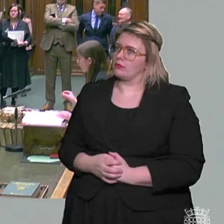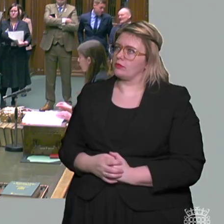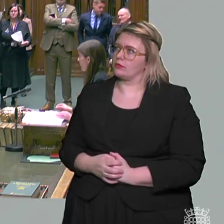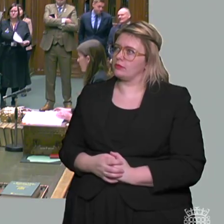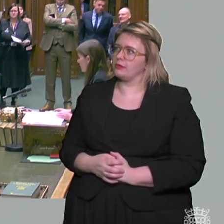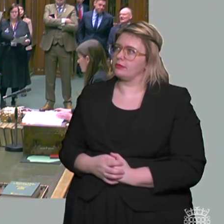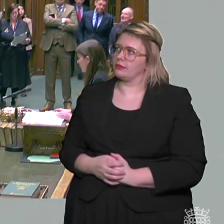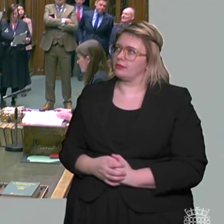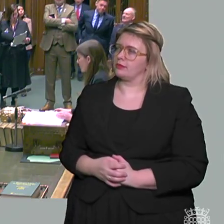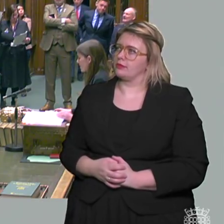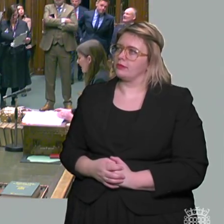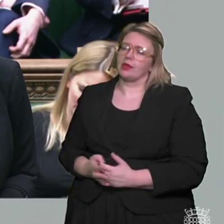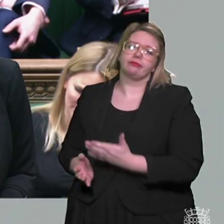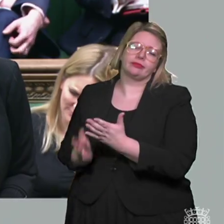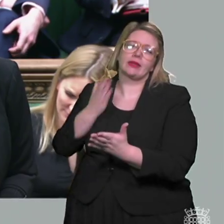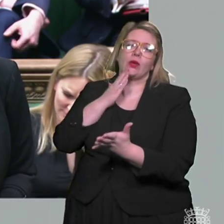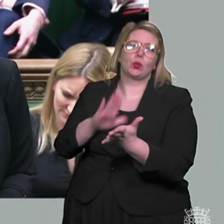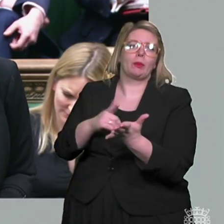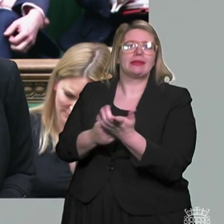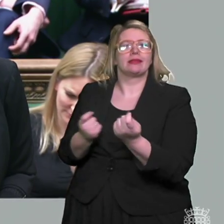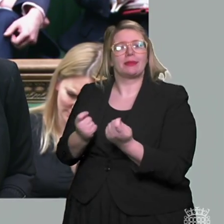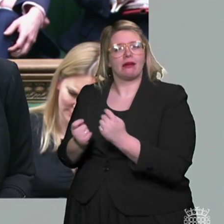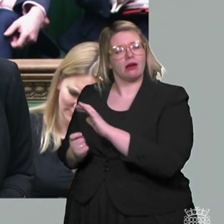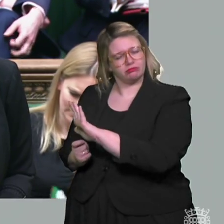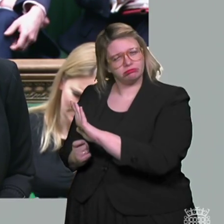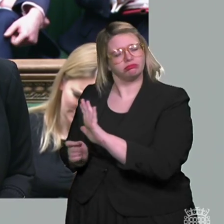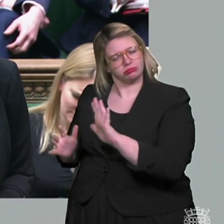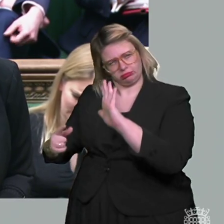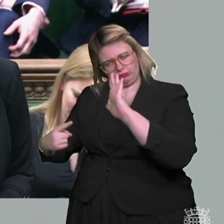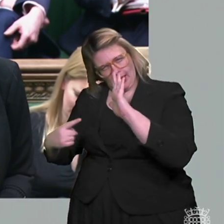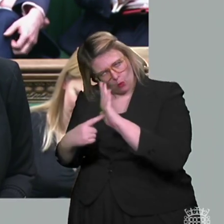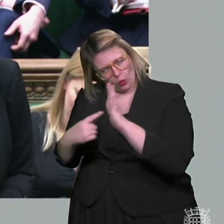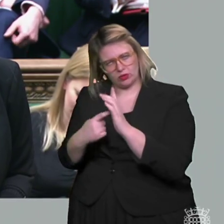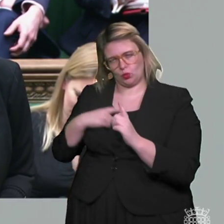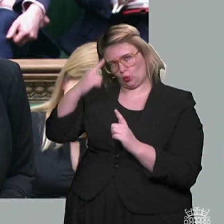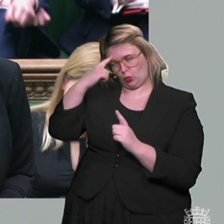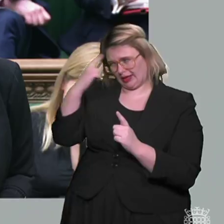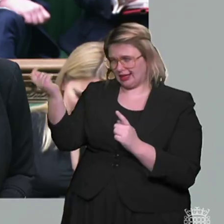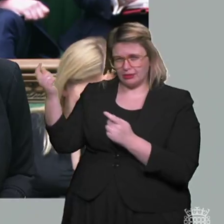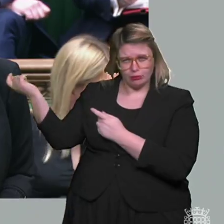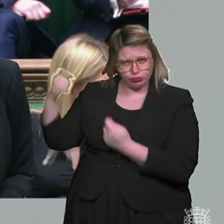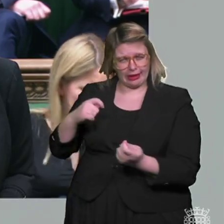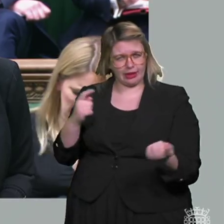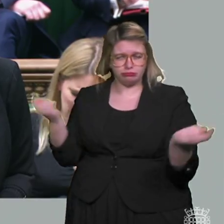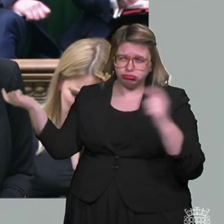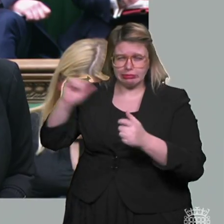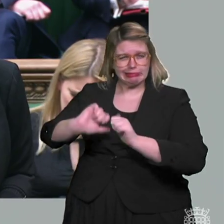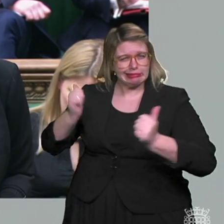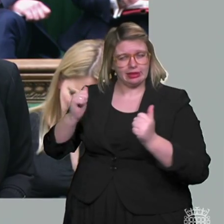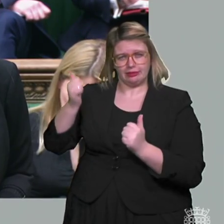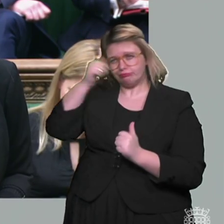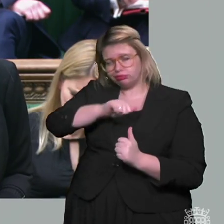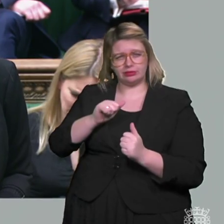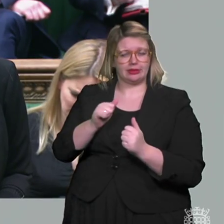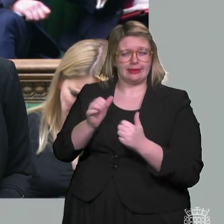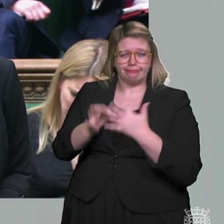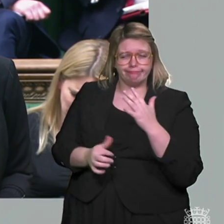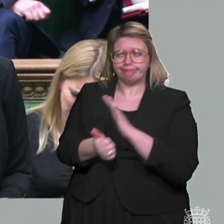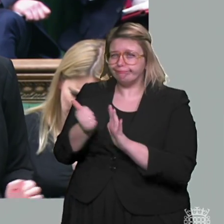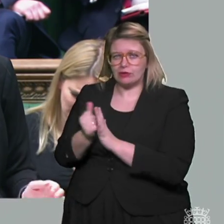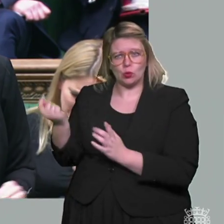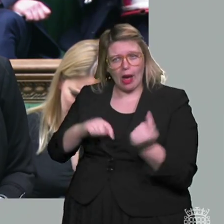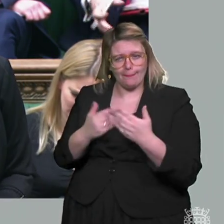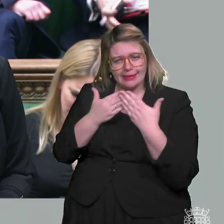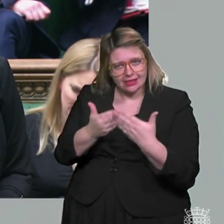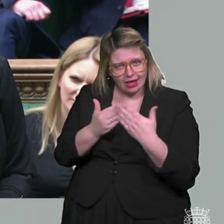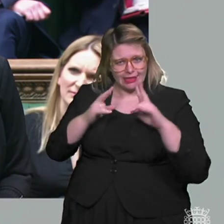We do not for one moment underestimate just how important it is to attract the best and the brightest to the UK, to work in science and technology and to study here.